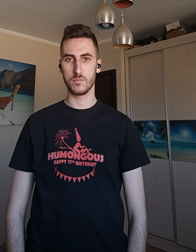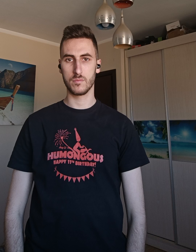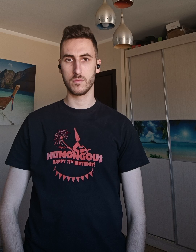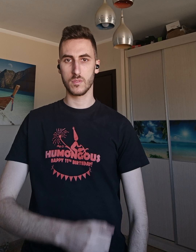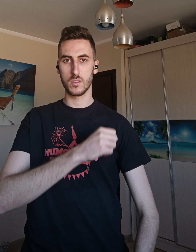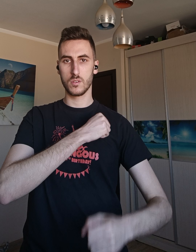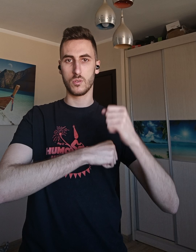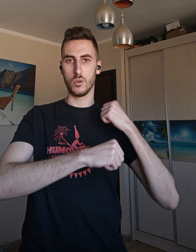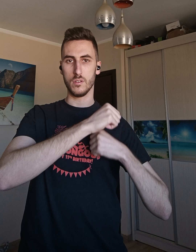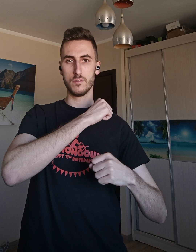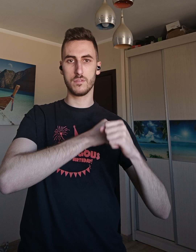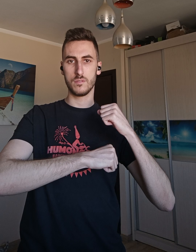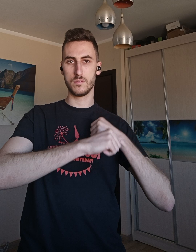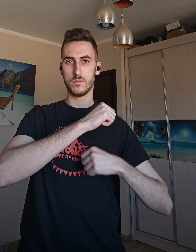כאב